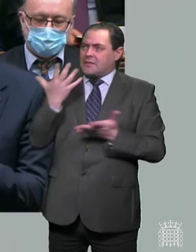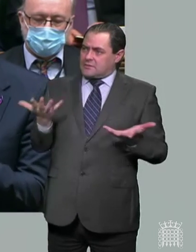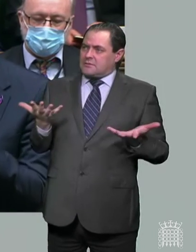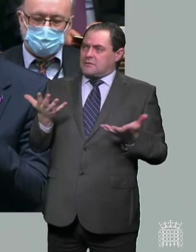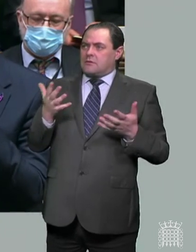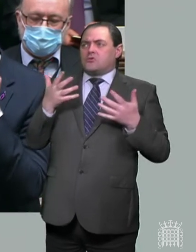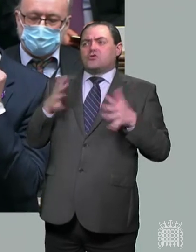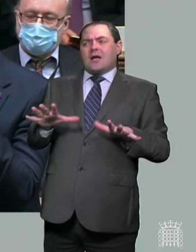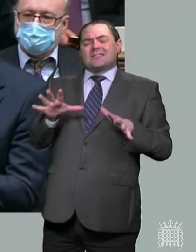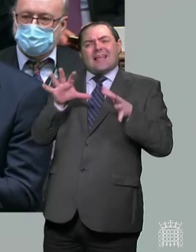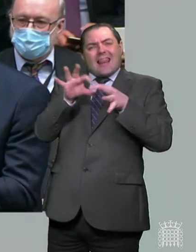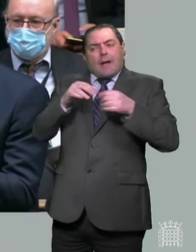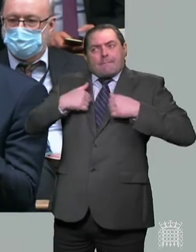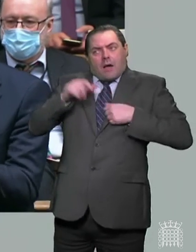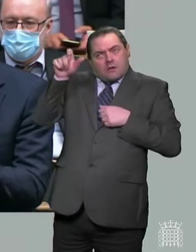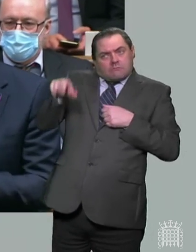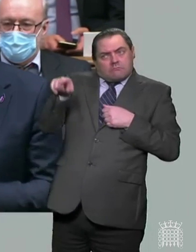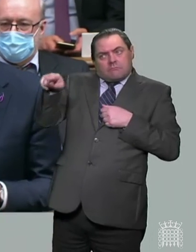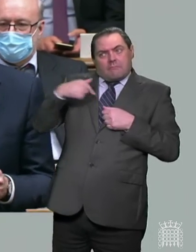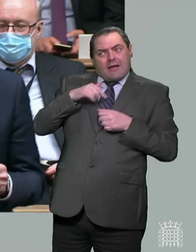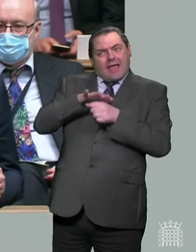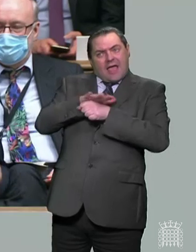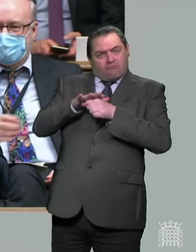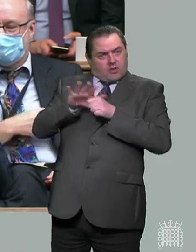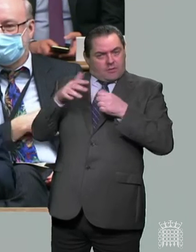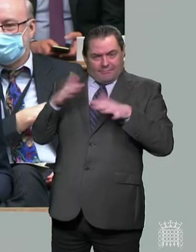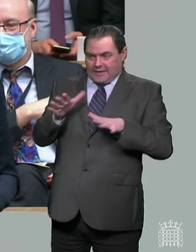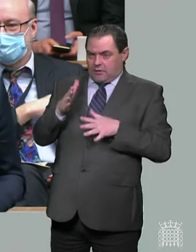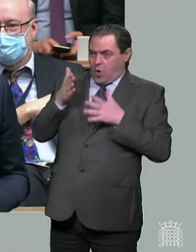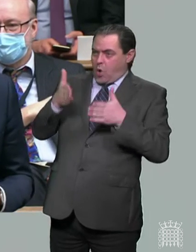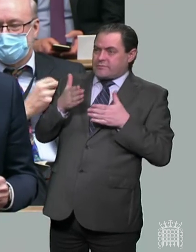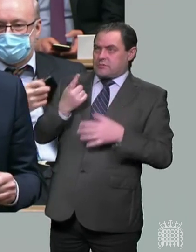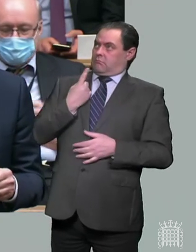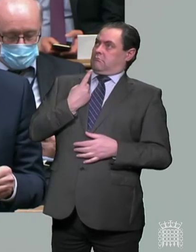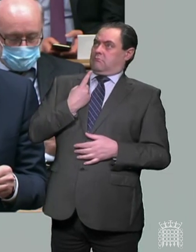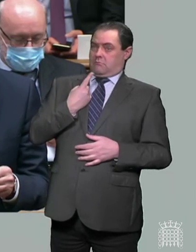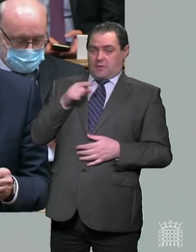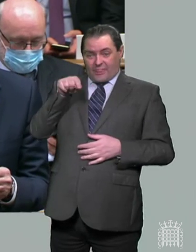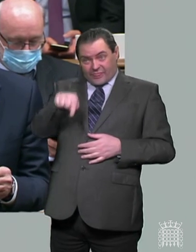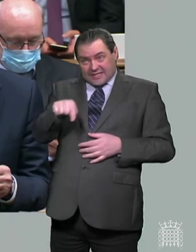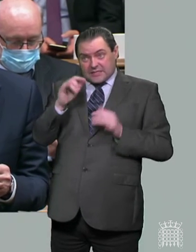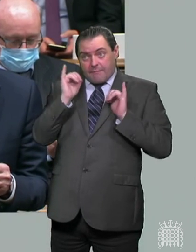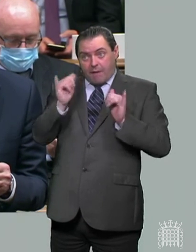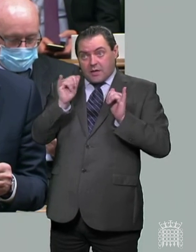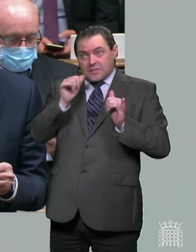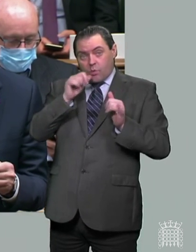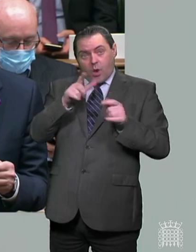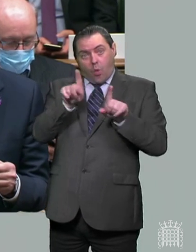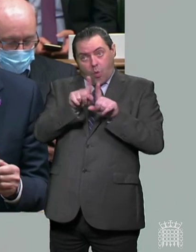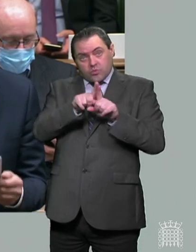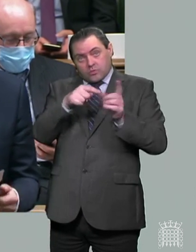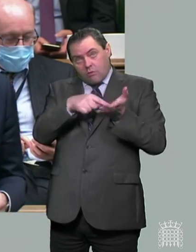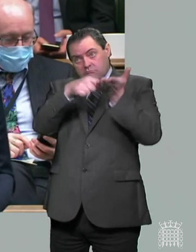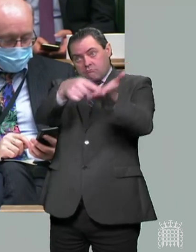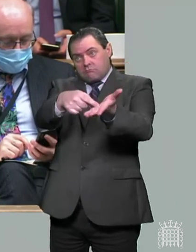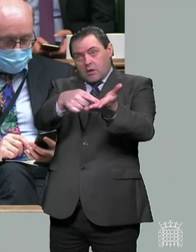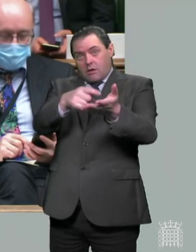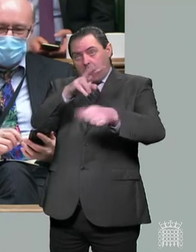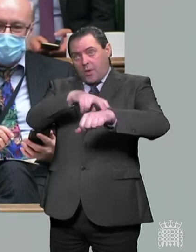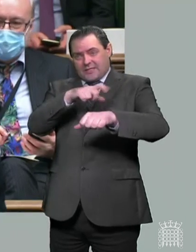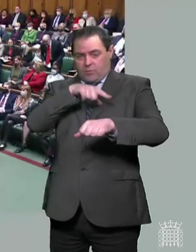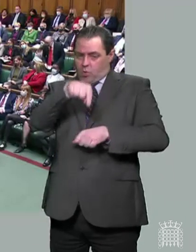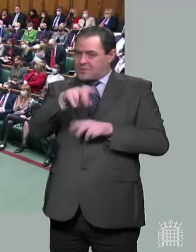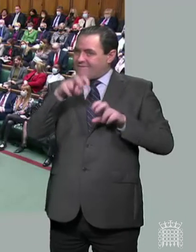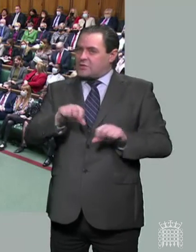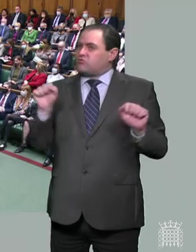For the sake of my constituent and the sacrifices she made, will the Prime Minister be referring that party to the police, as it is not one of those already being investigated?